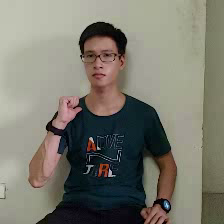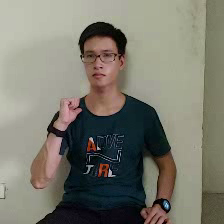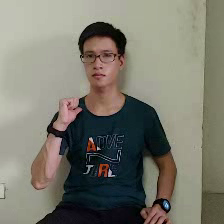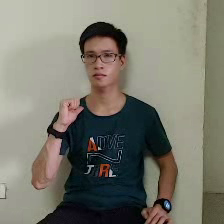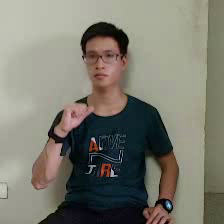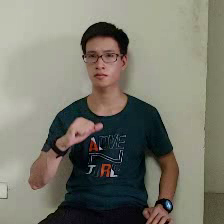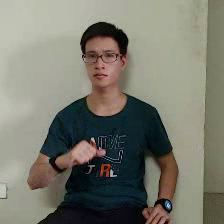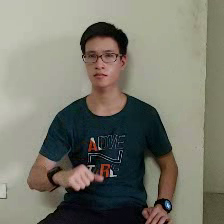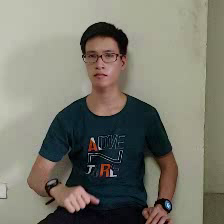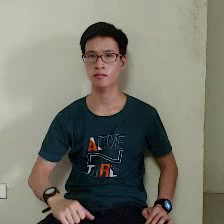Nghỉ ngơi